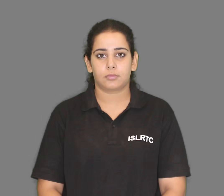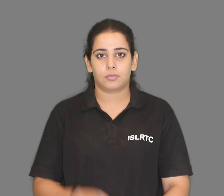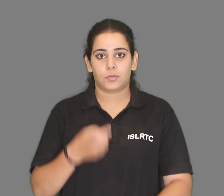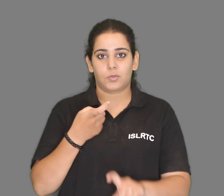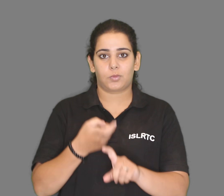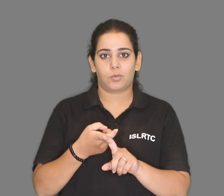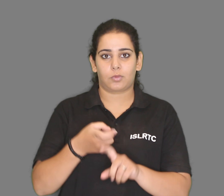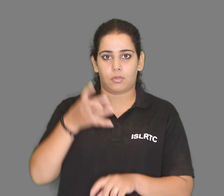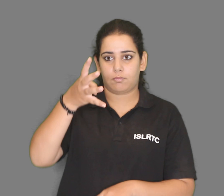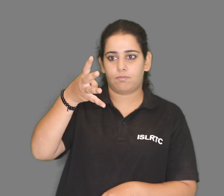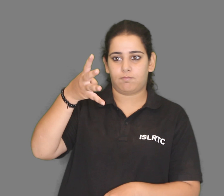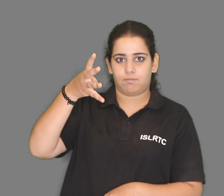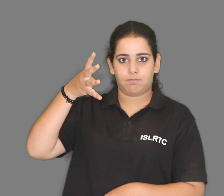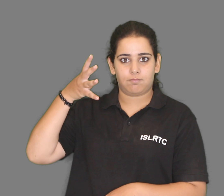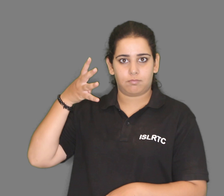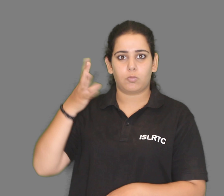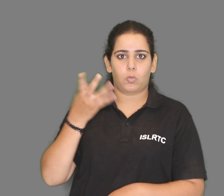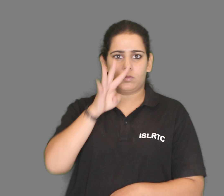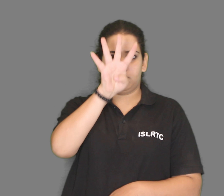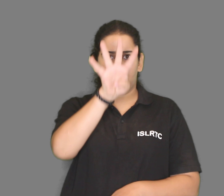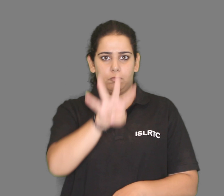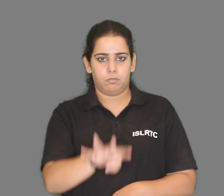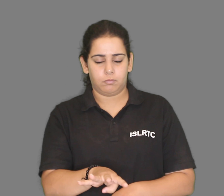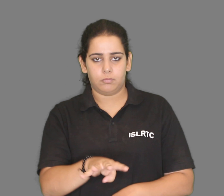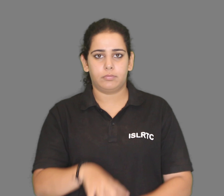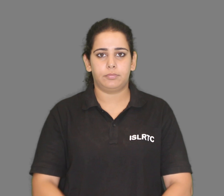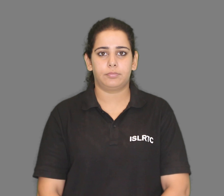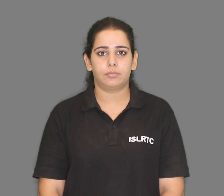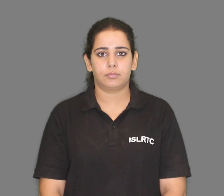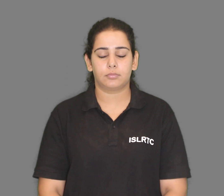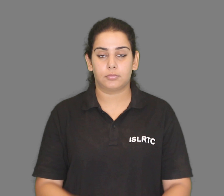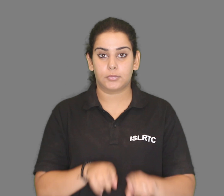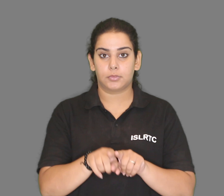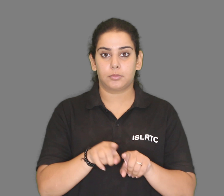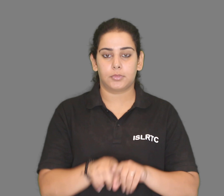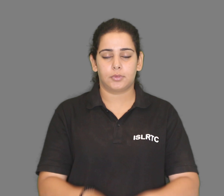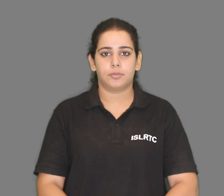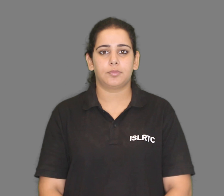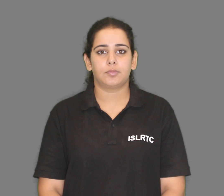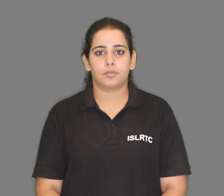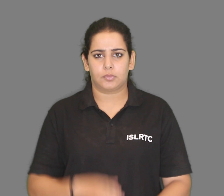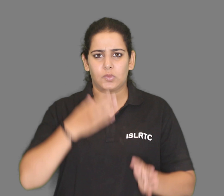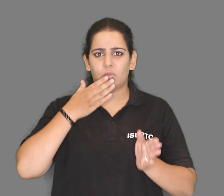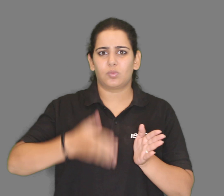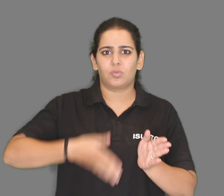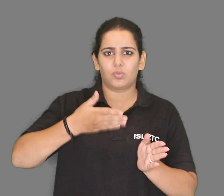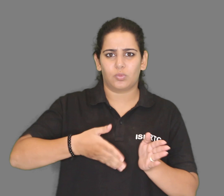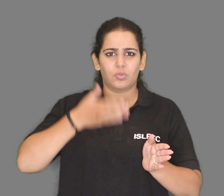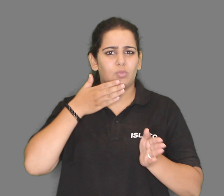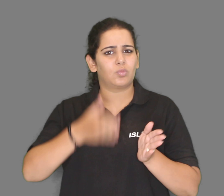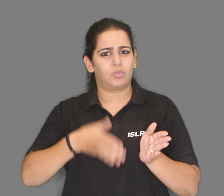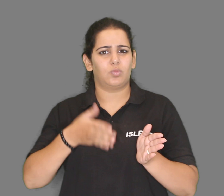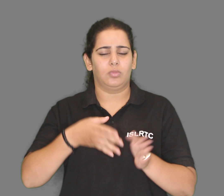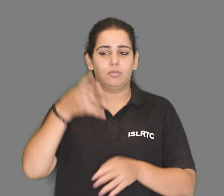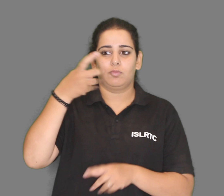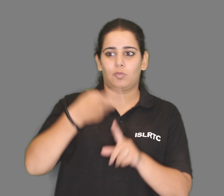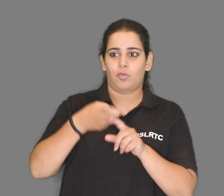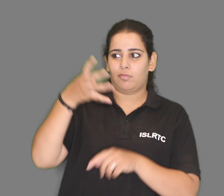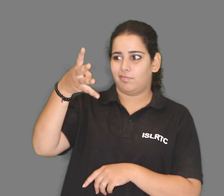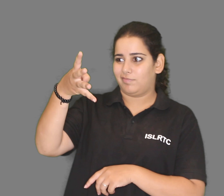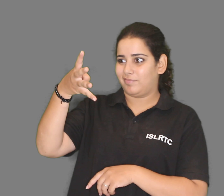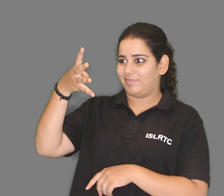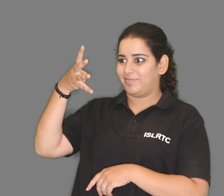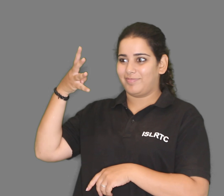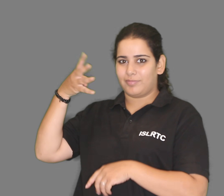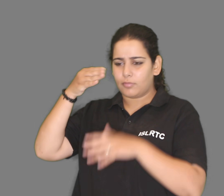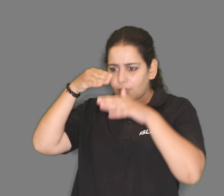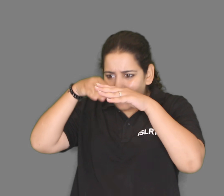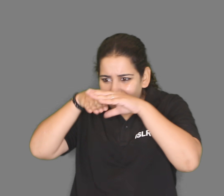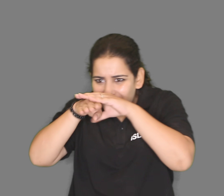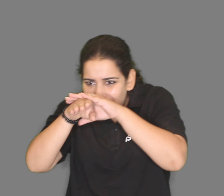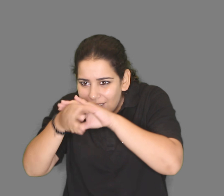Rail post A baluster for a stair-rail, hand-rail, or a balustrade